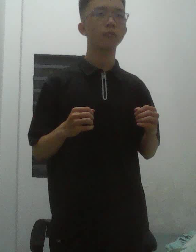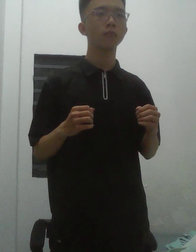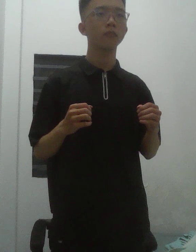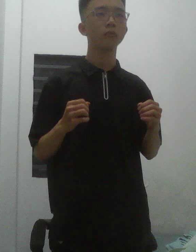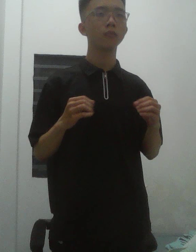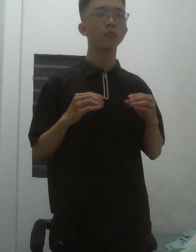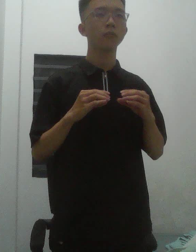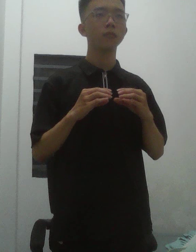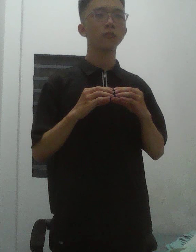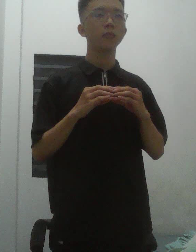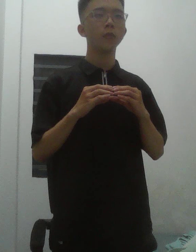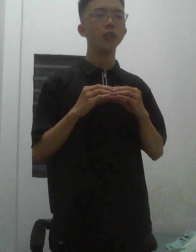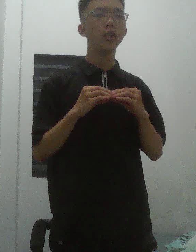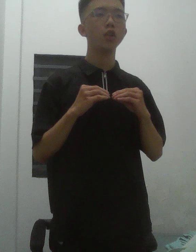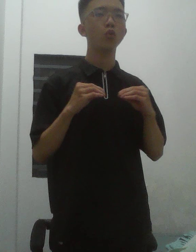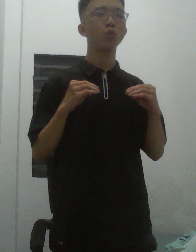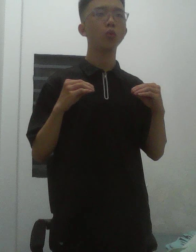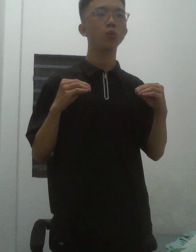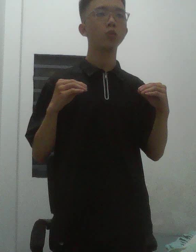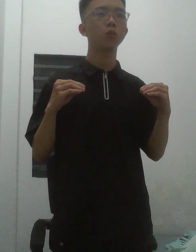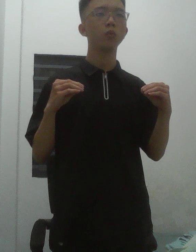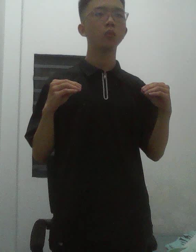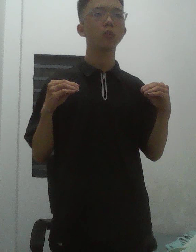nhieu